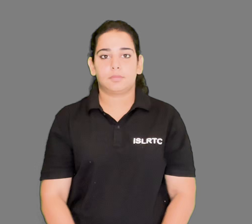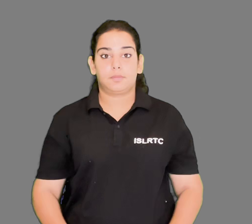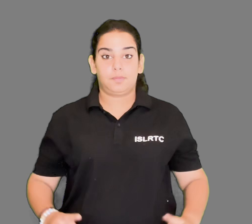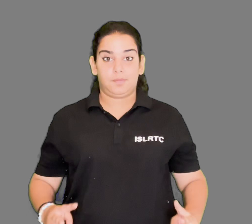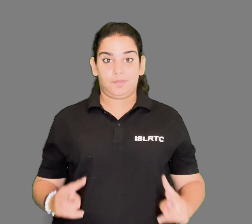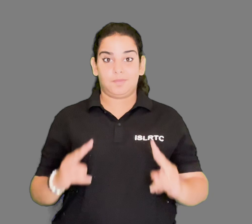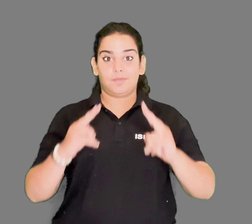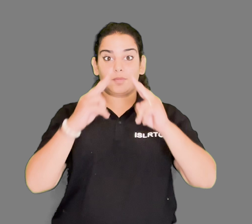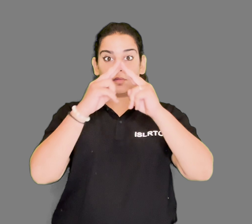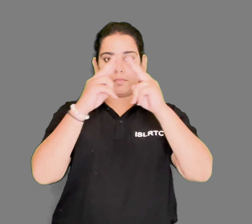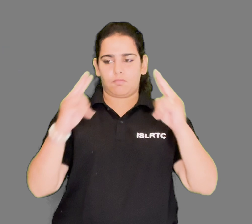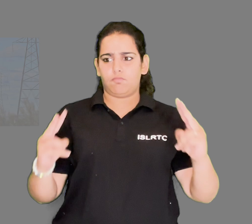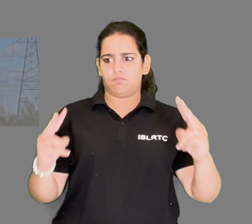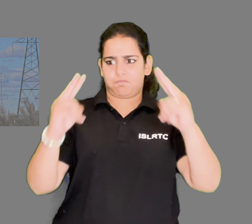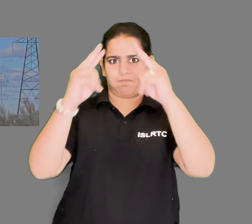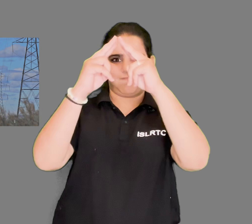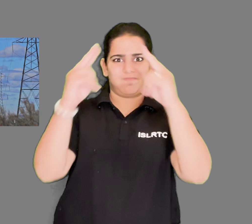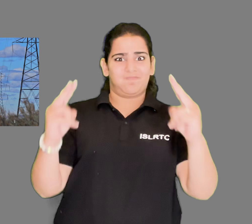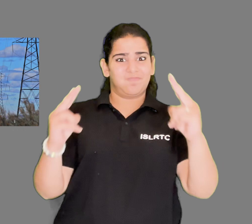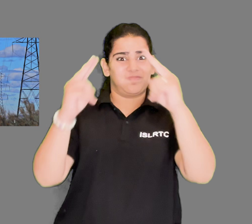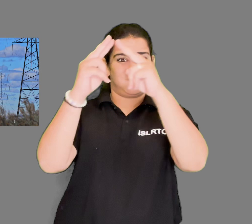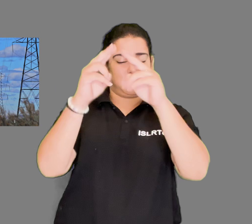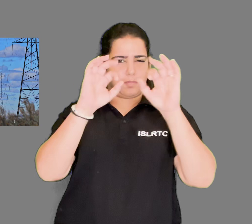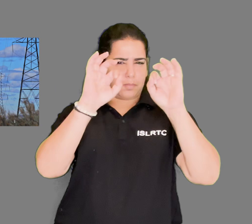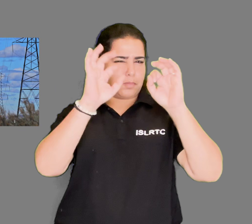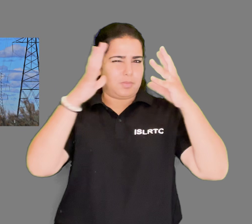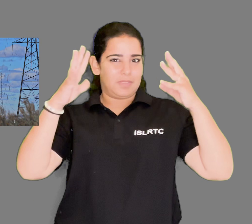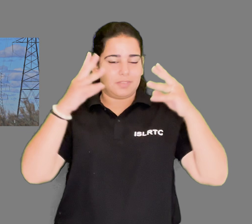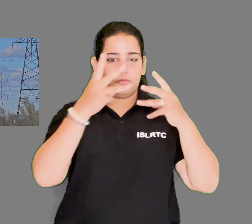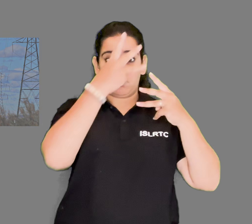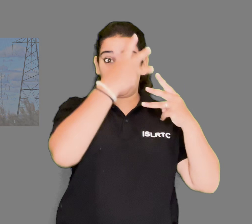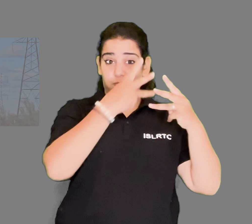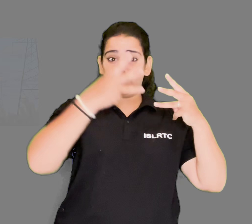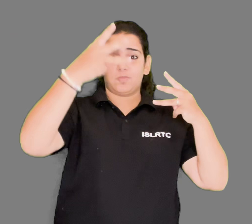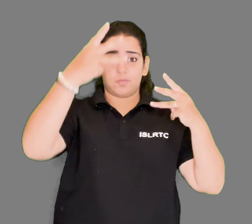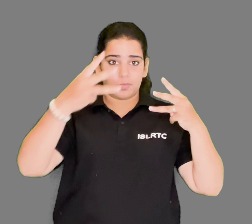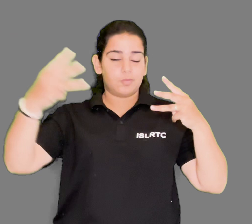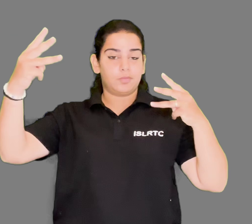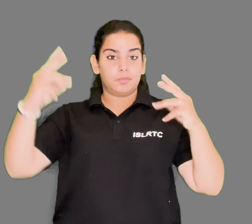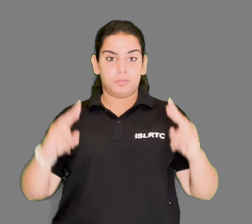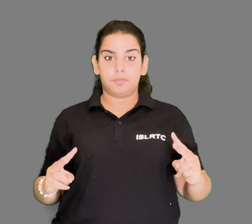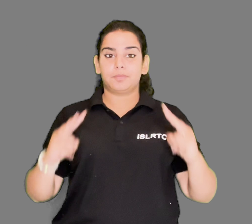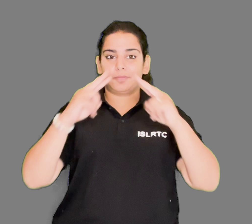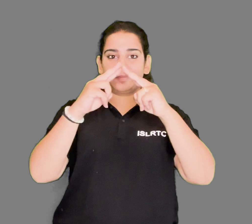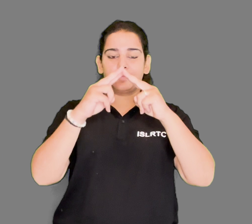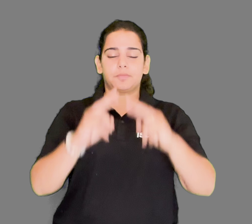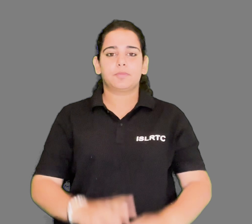Electric Grid